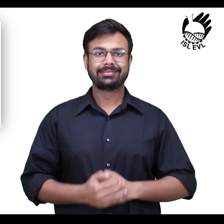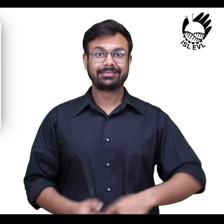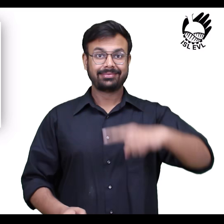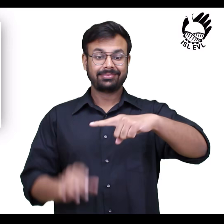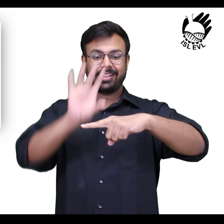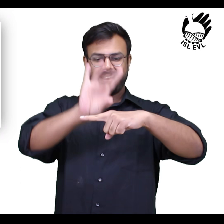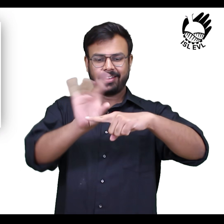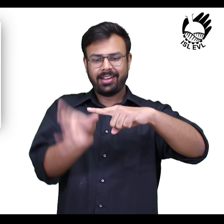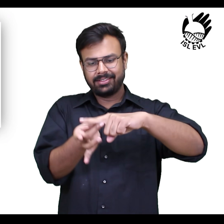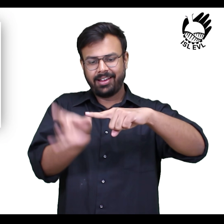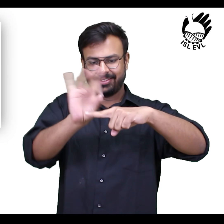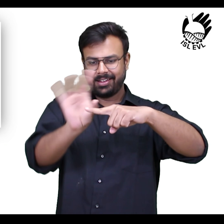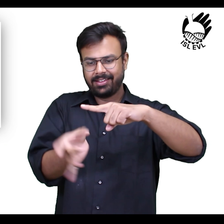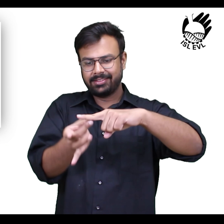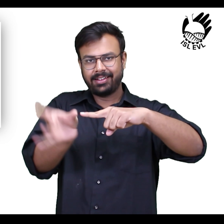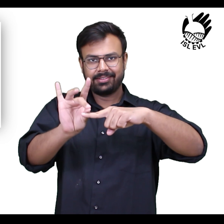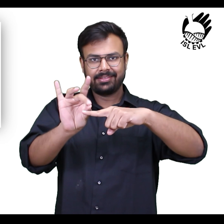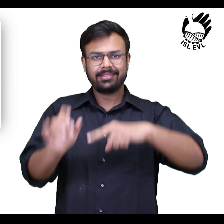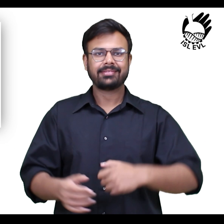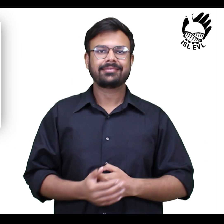Polymers